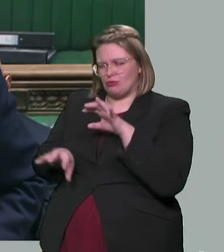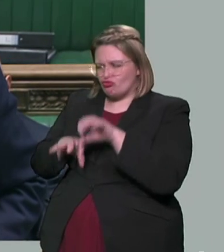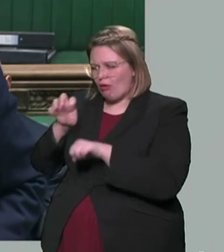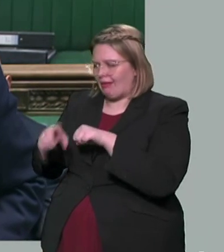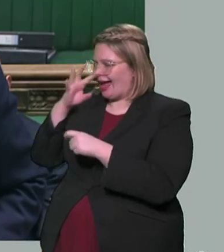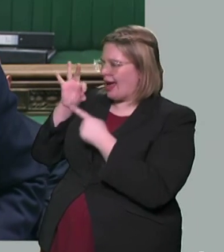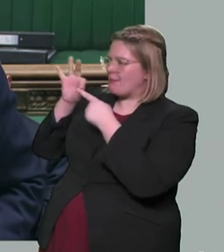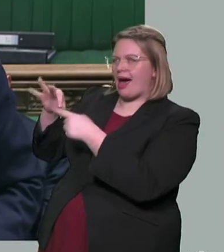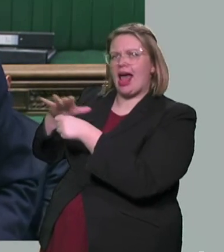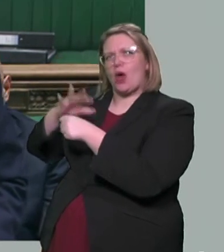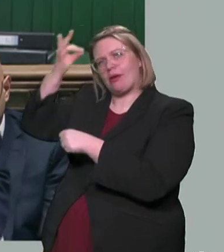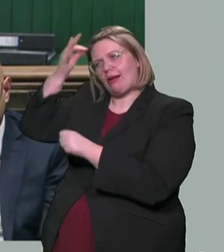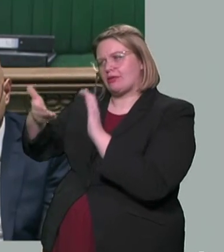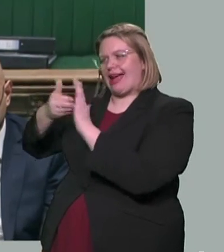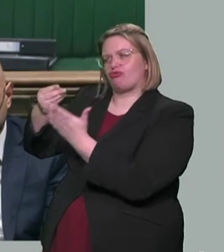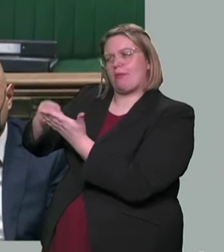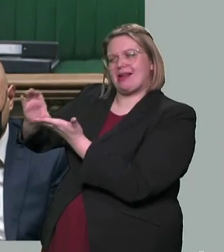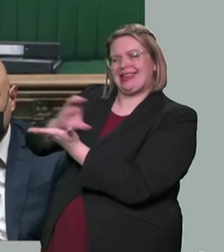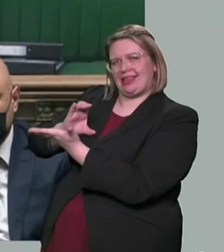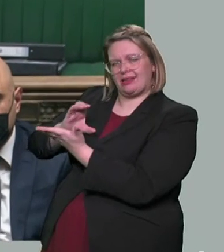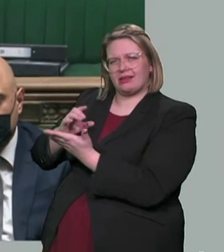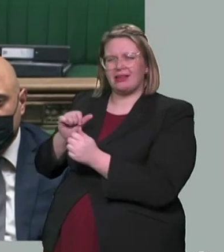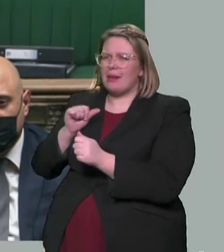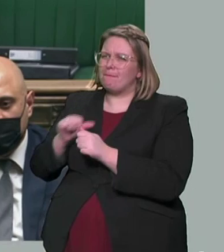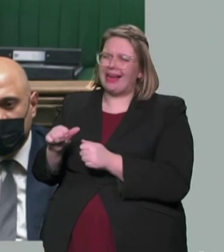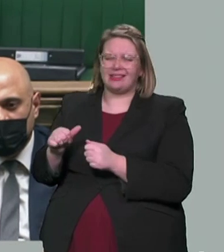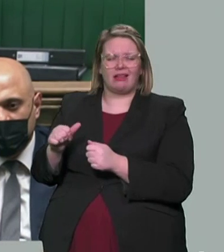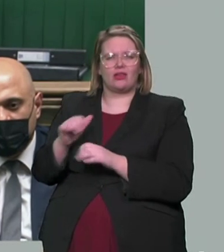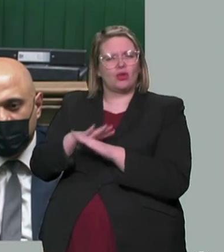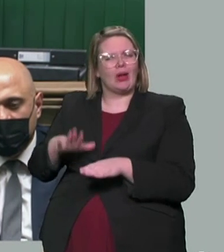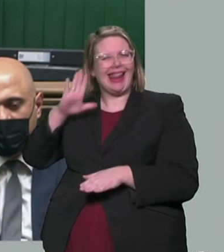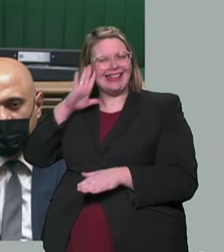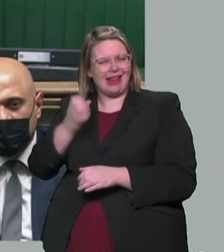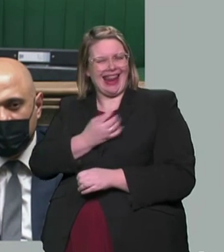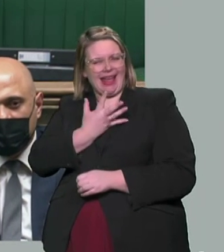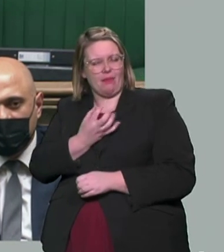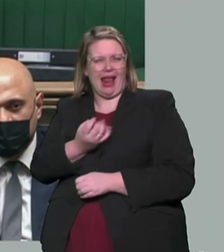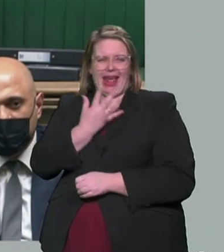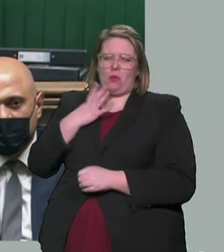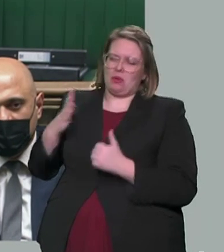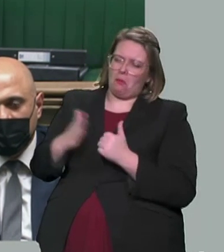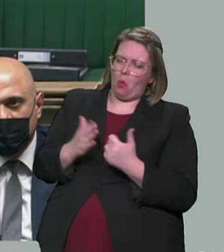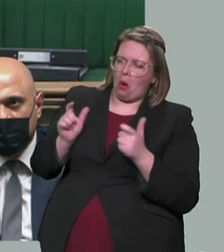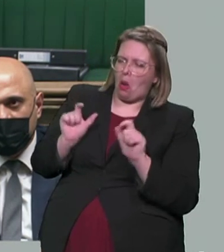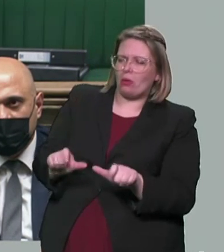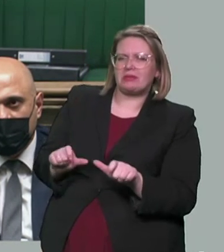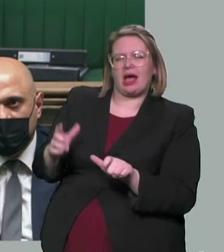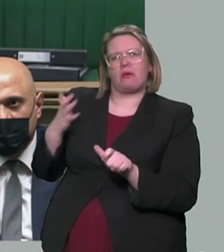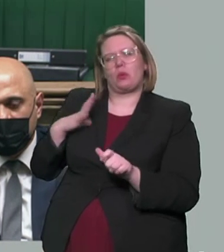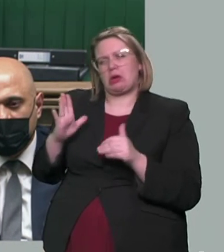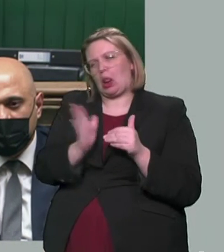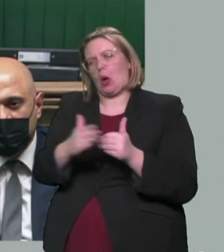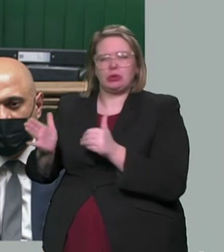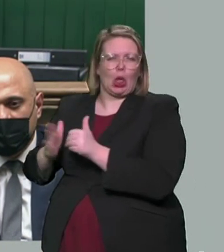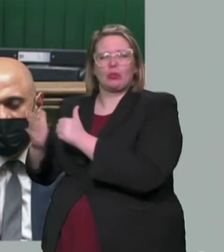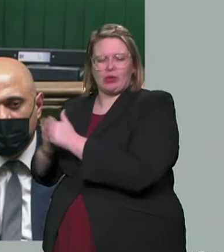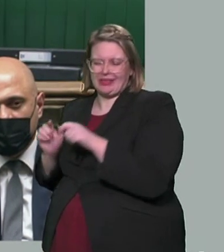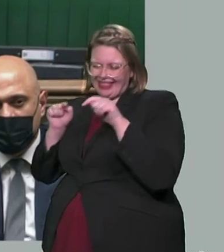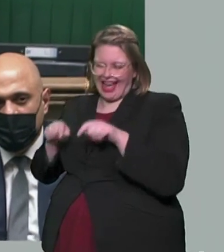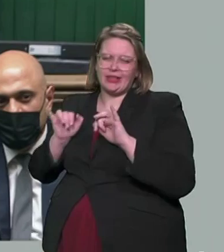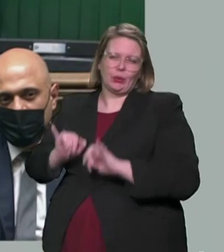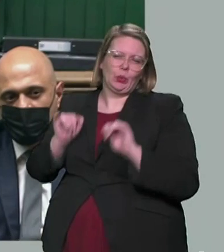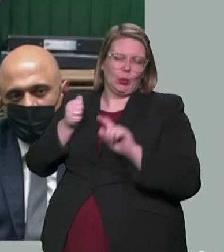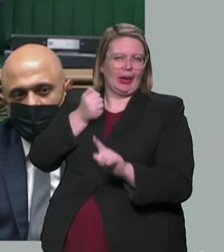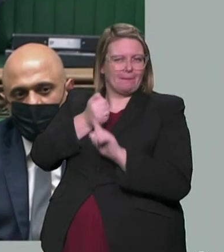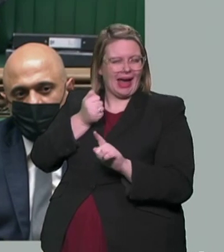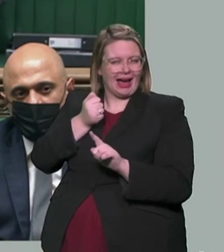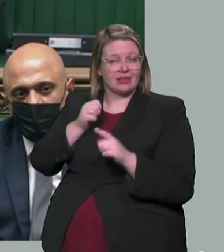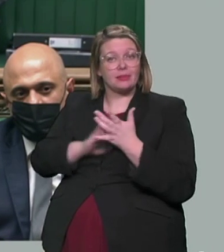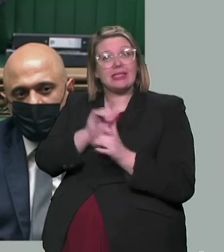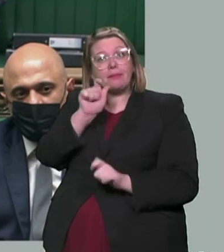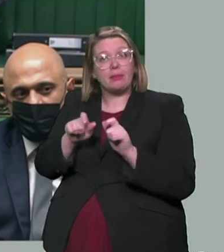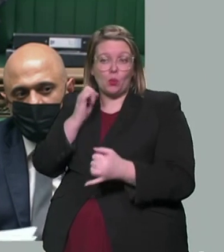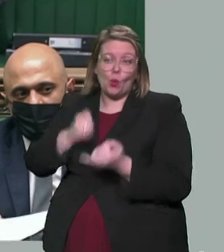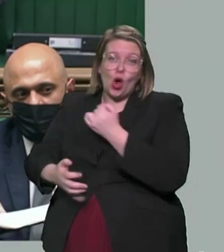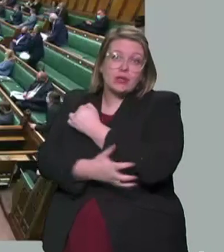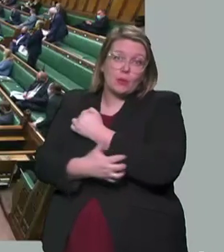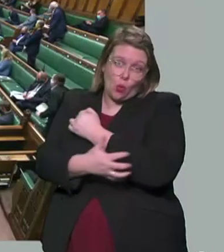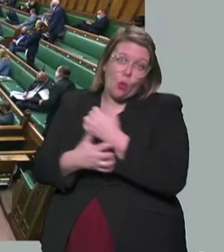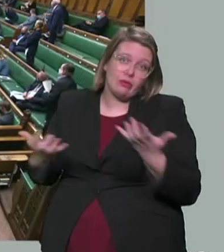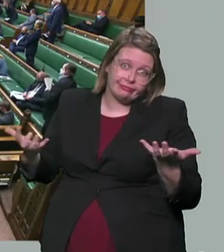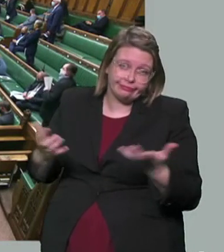What would not be sensible is to follow the advice of so many on the Opposition Benches and go for tougher measures, locking down the economy, which would be something that would impoverish the people of this country.